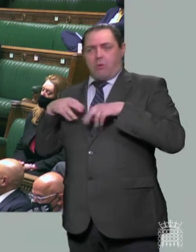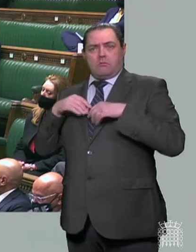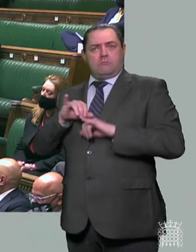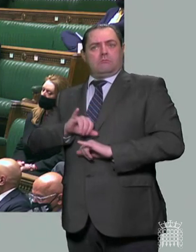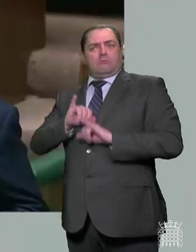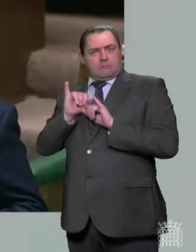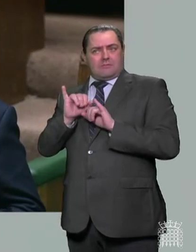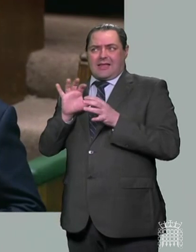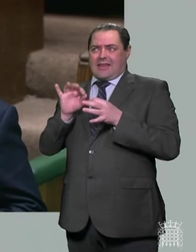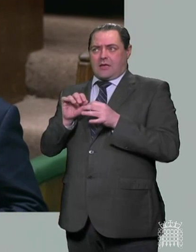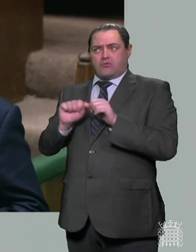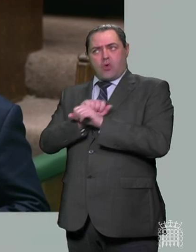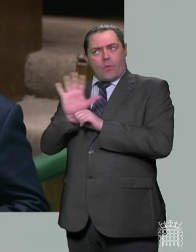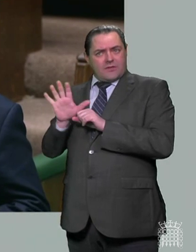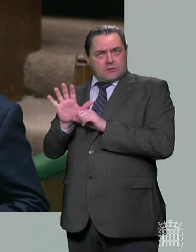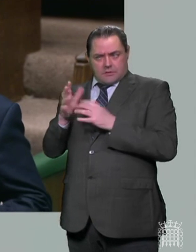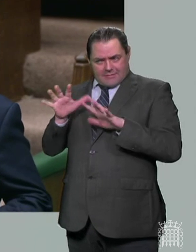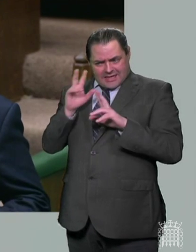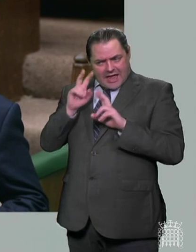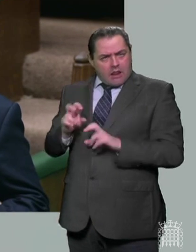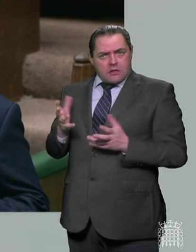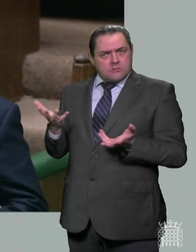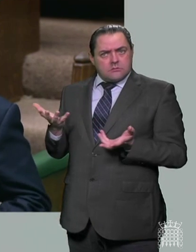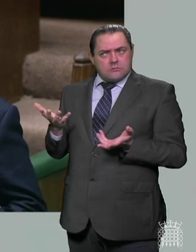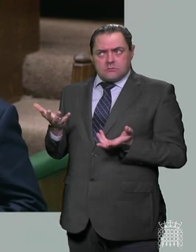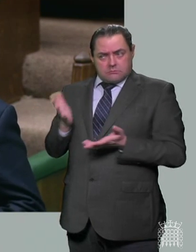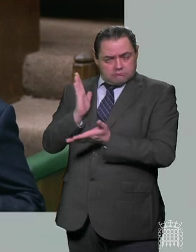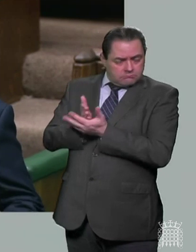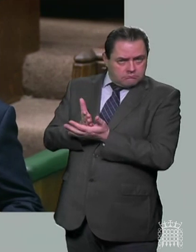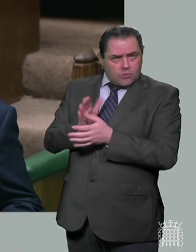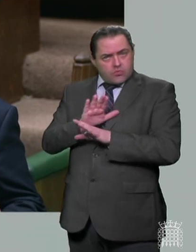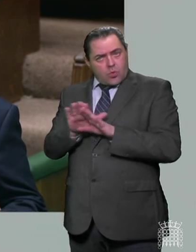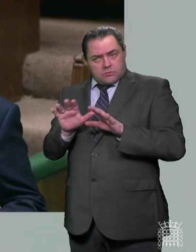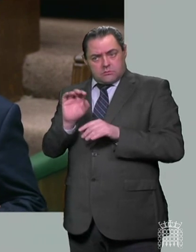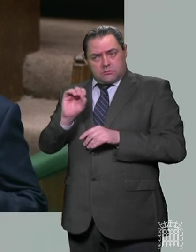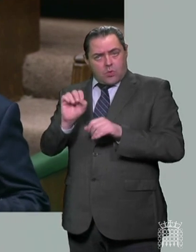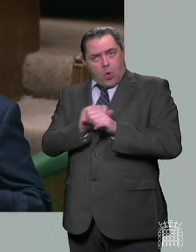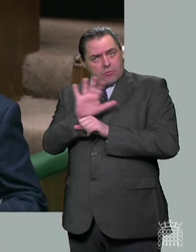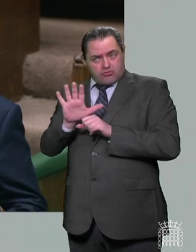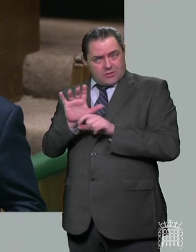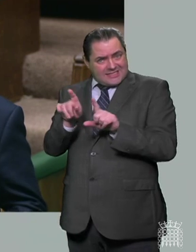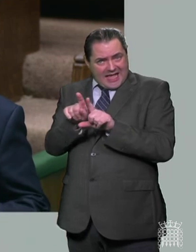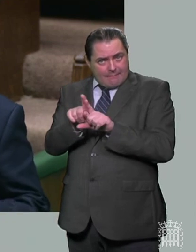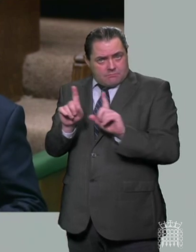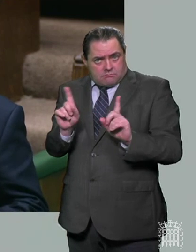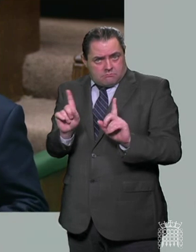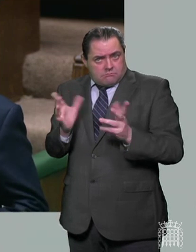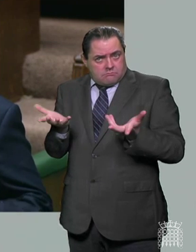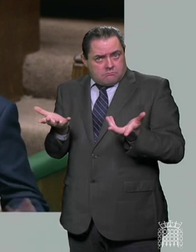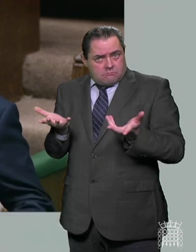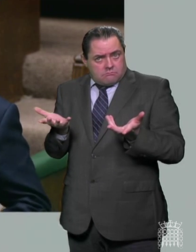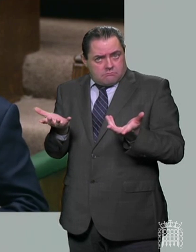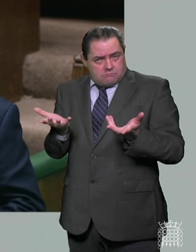Has any analysis been carried out to determine whether omicron acts in a similar way?